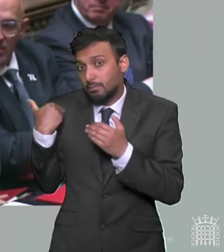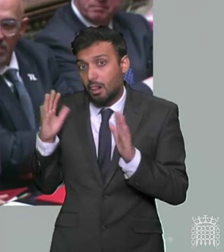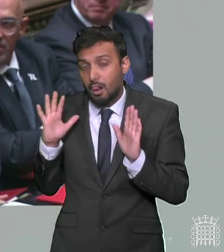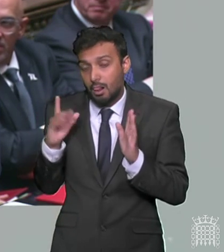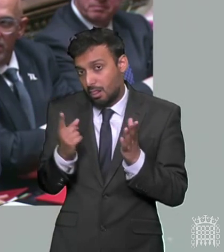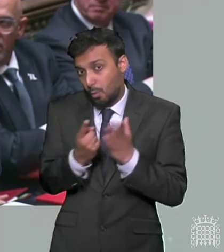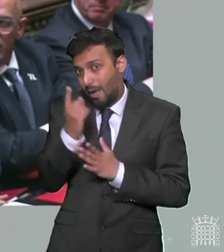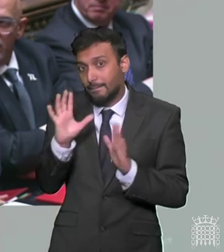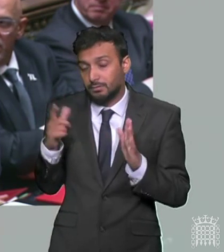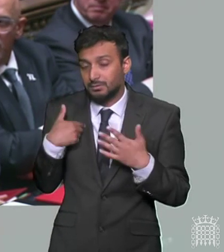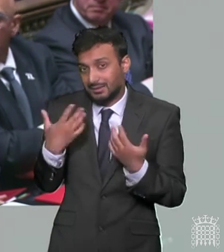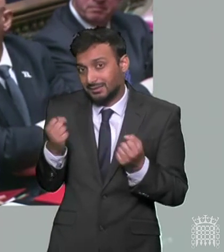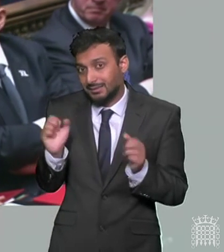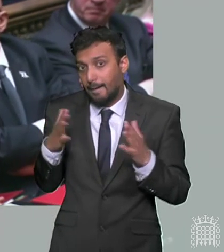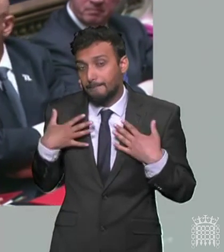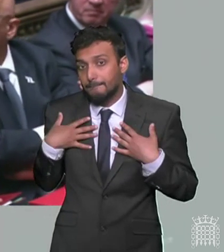That is why we have taken the